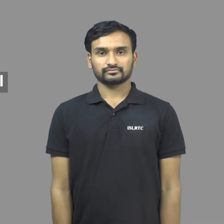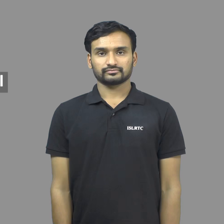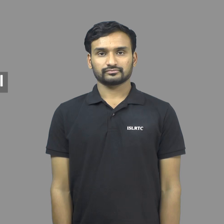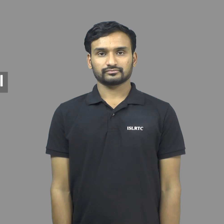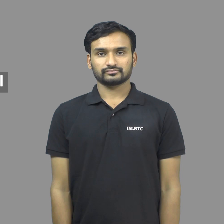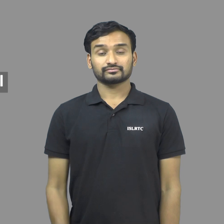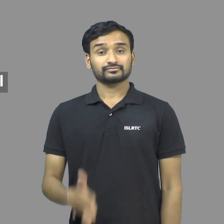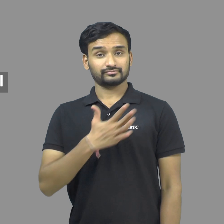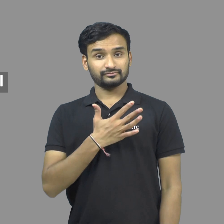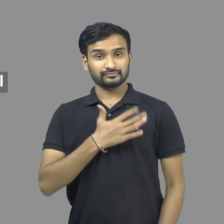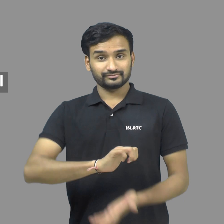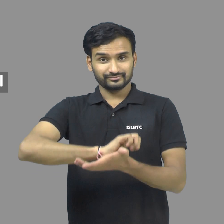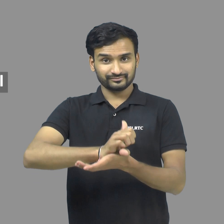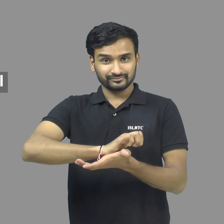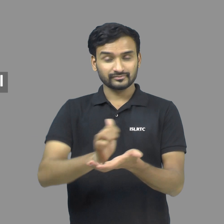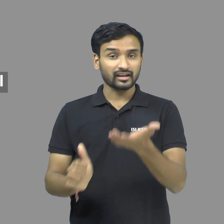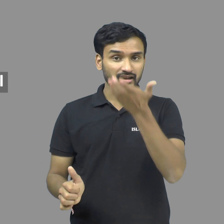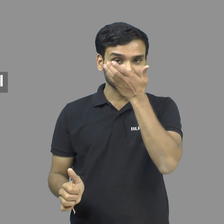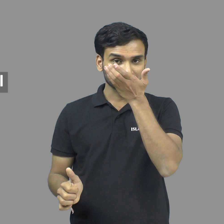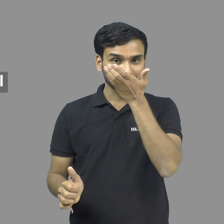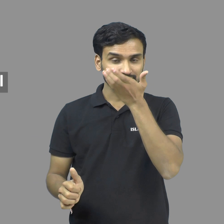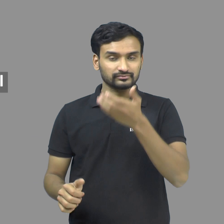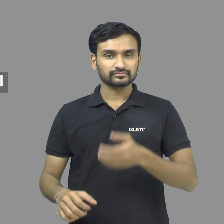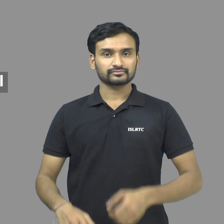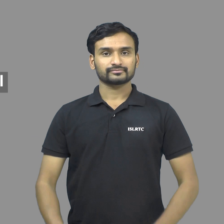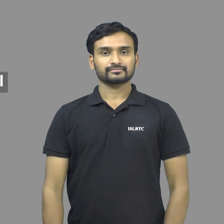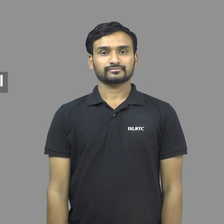Fennel